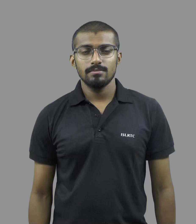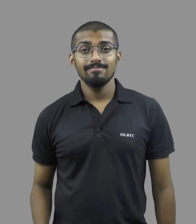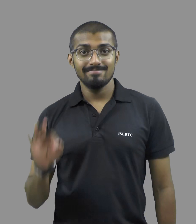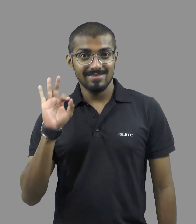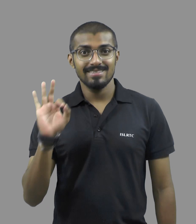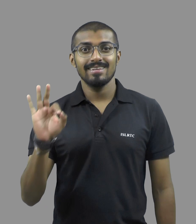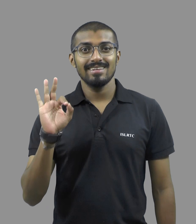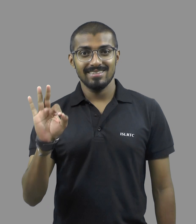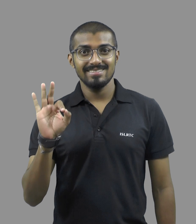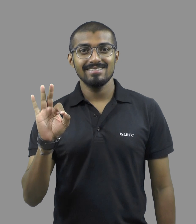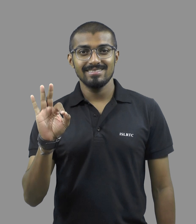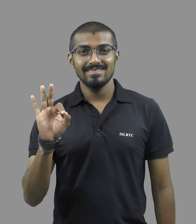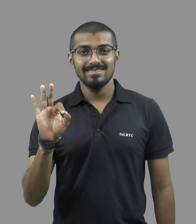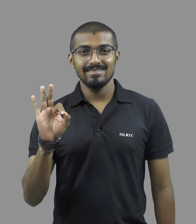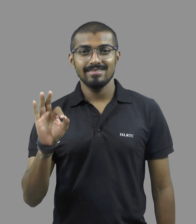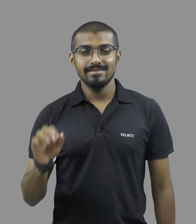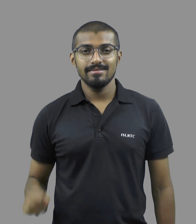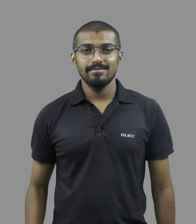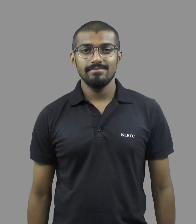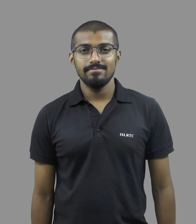Nice